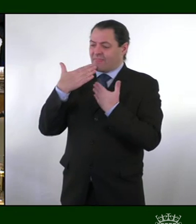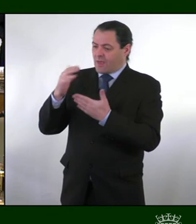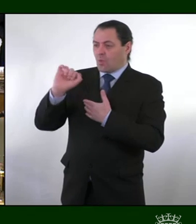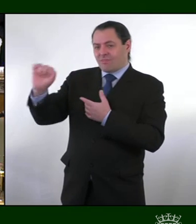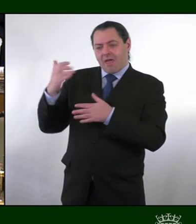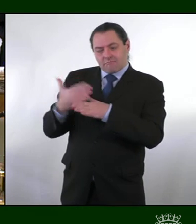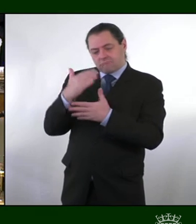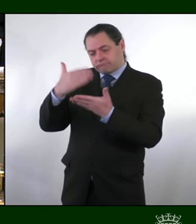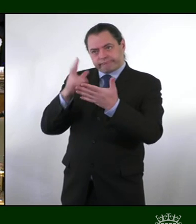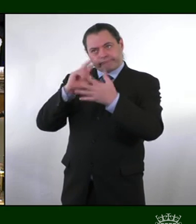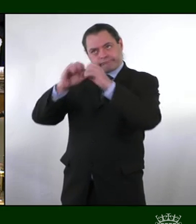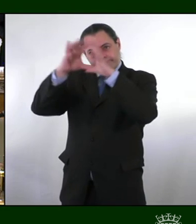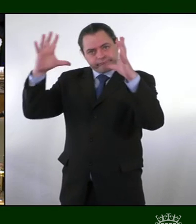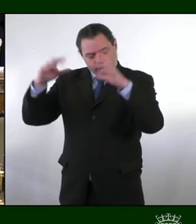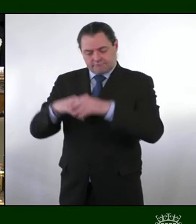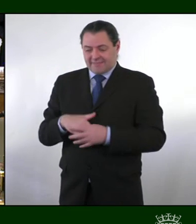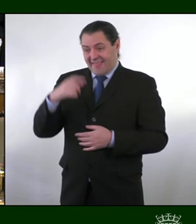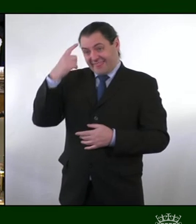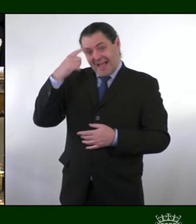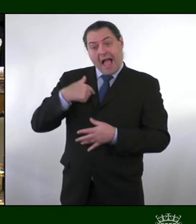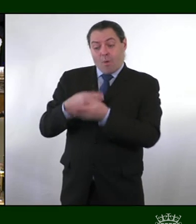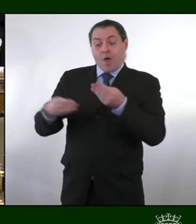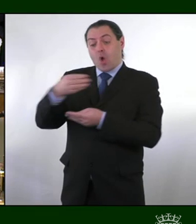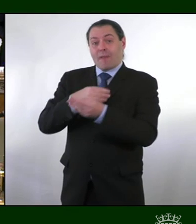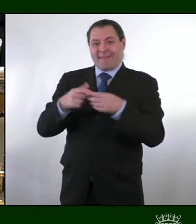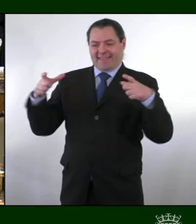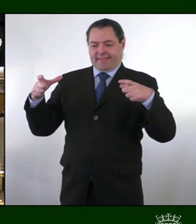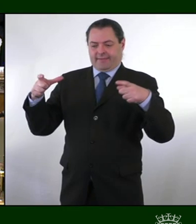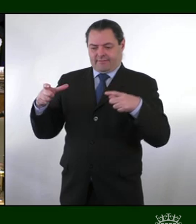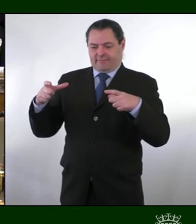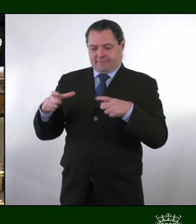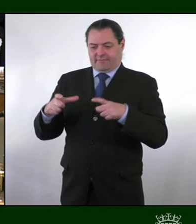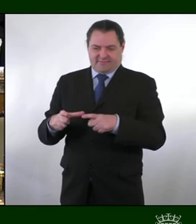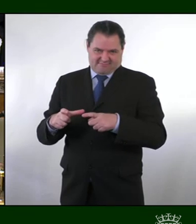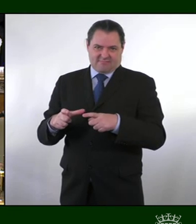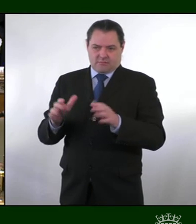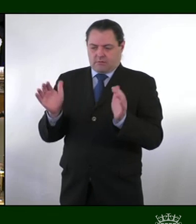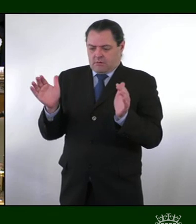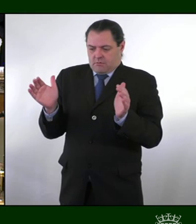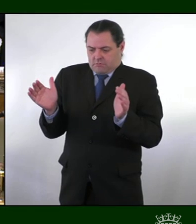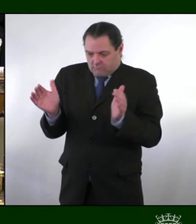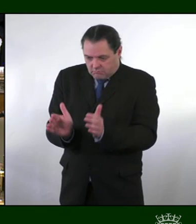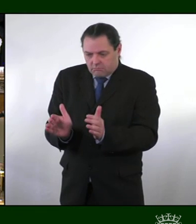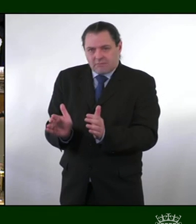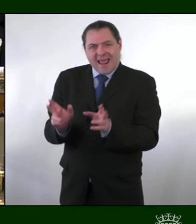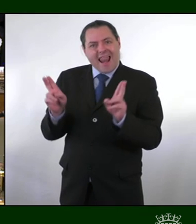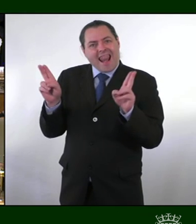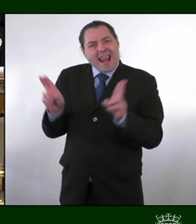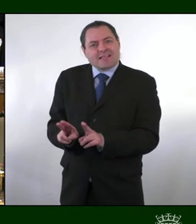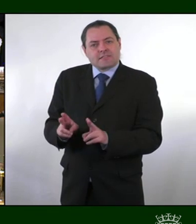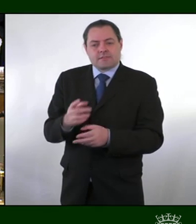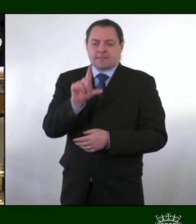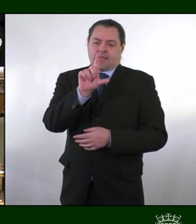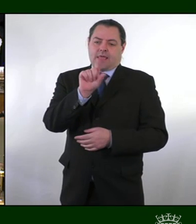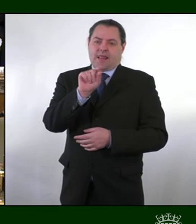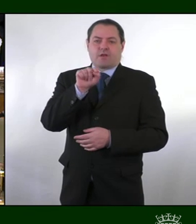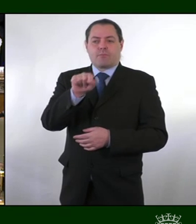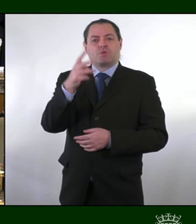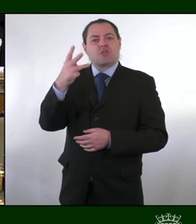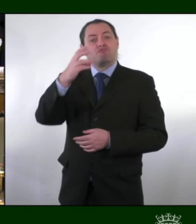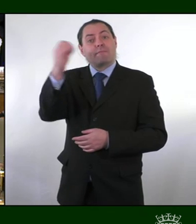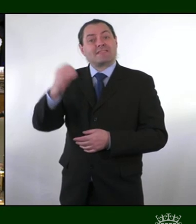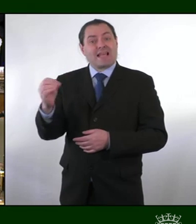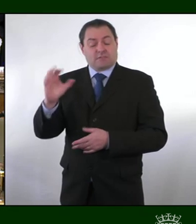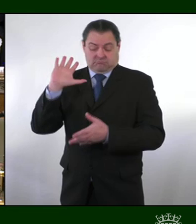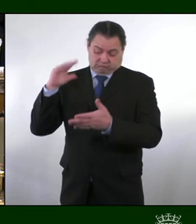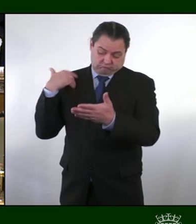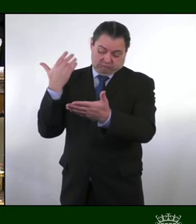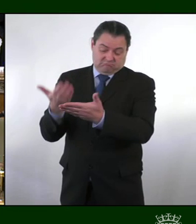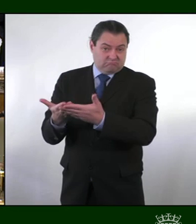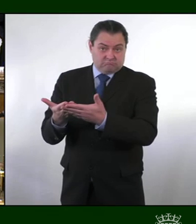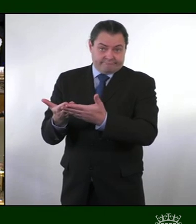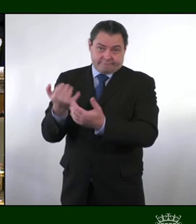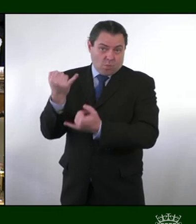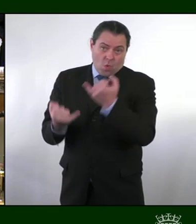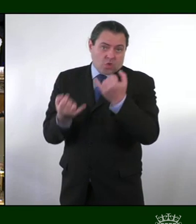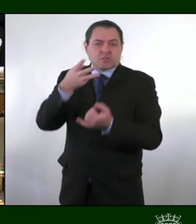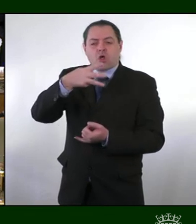The OBR forecasts that the economy will contract this year by 11.3%, the largest fall in output for more than 300 years.